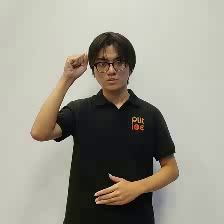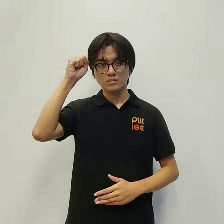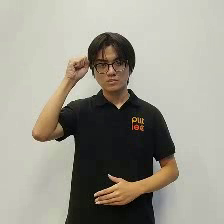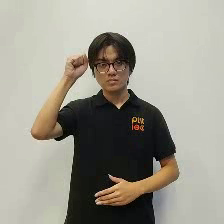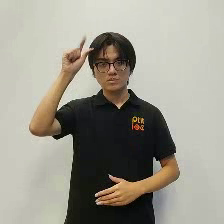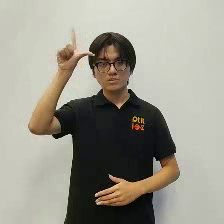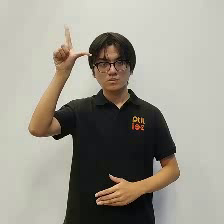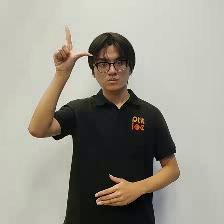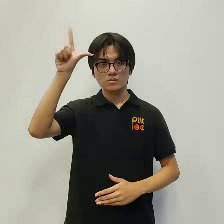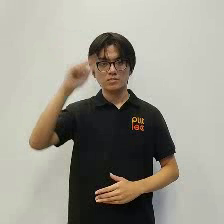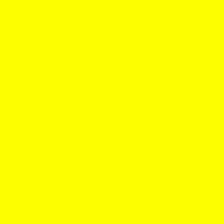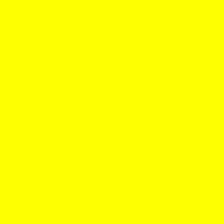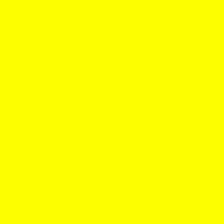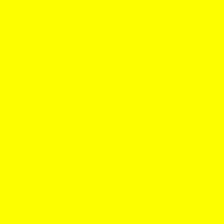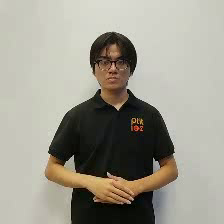Thức dậy